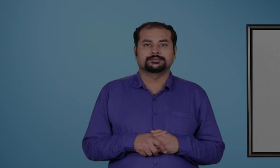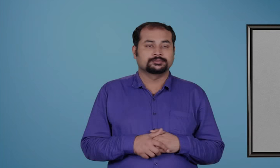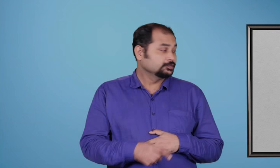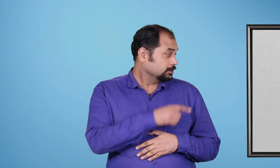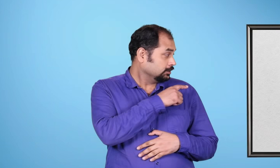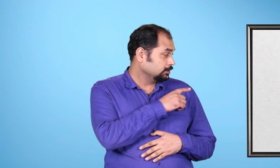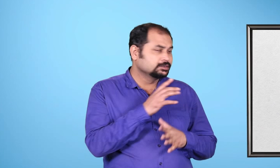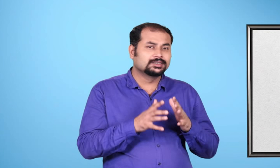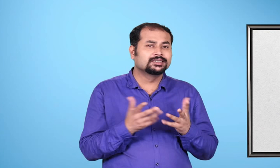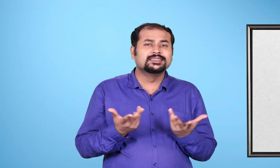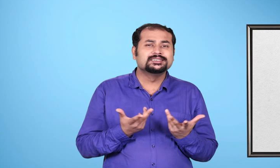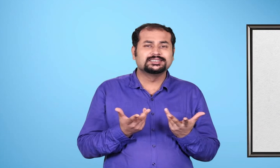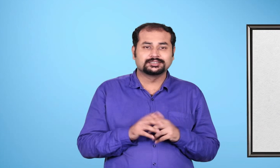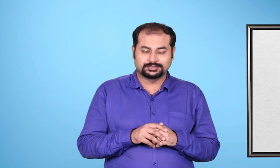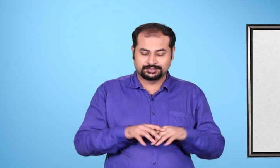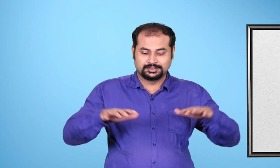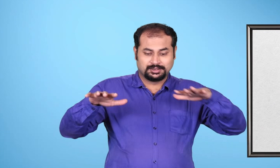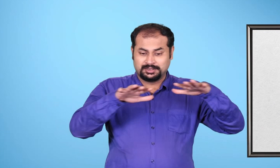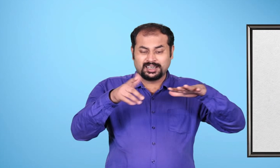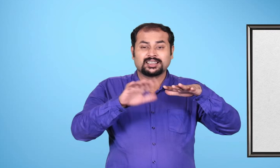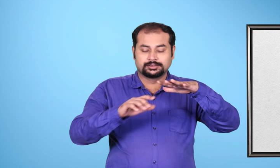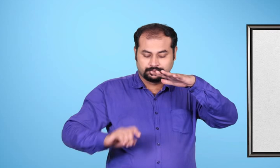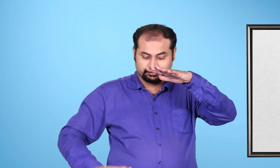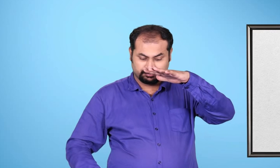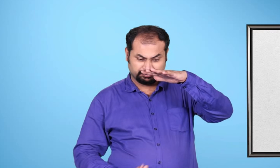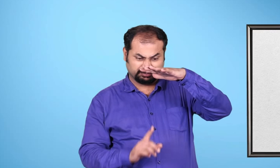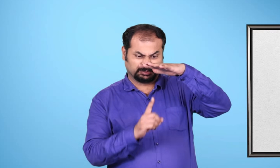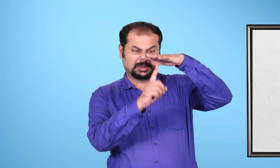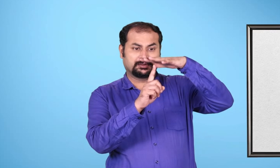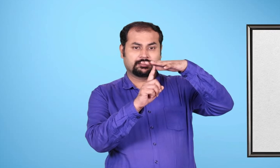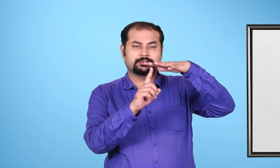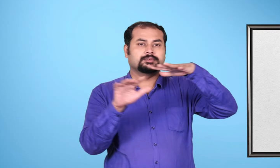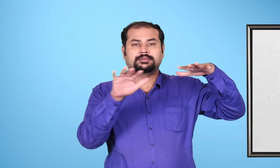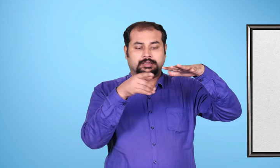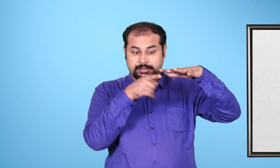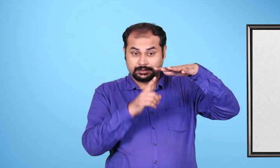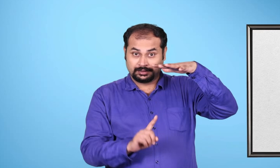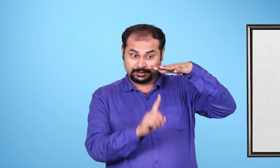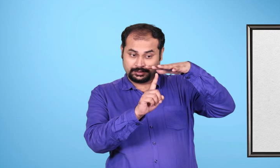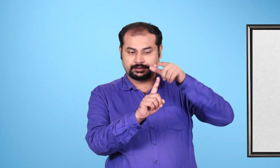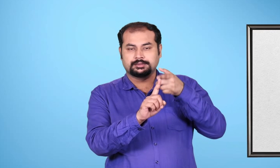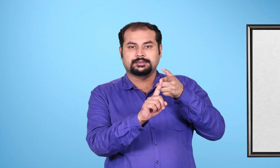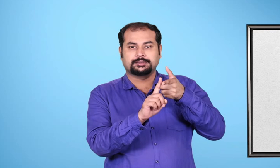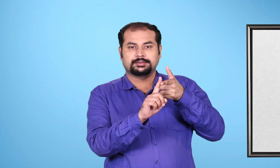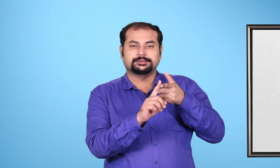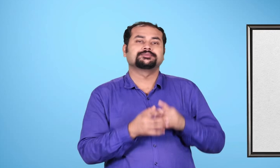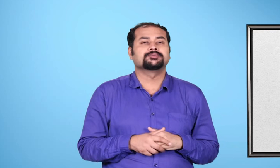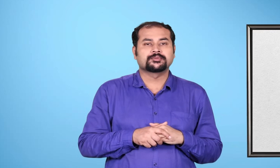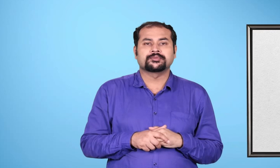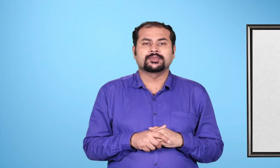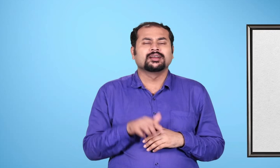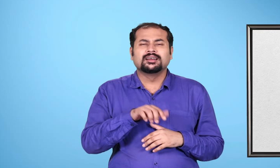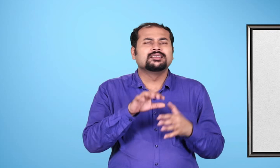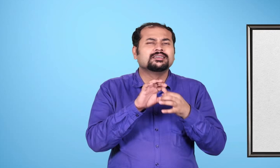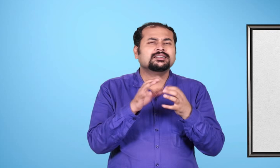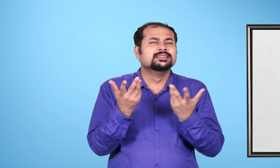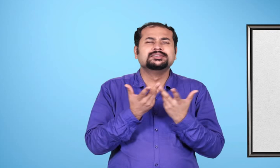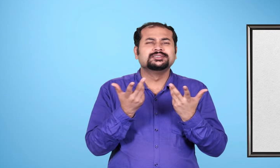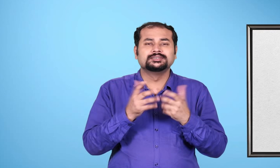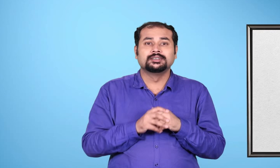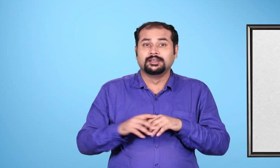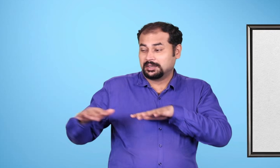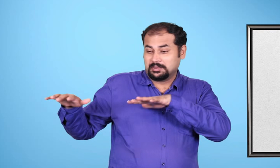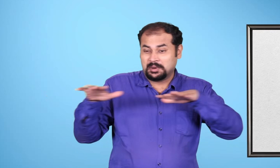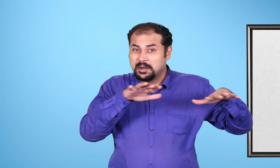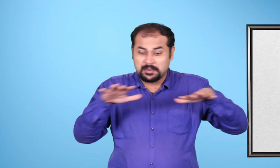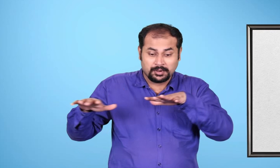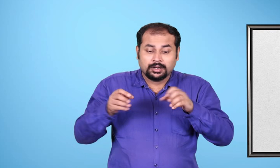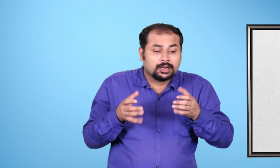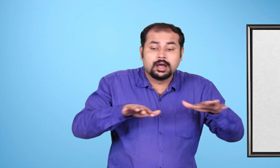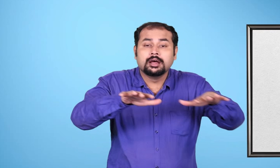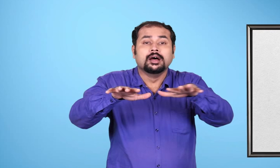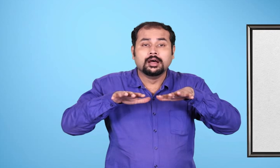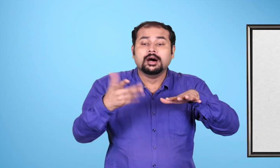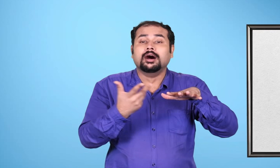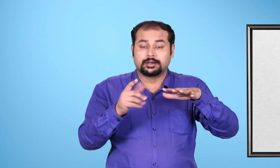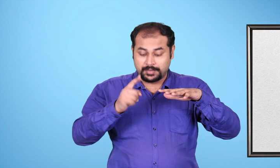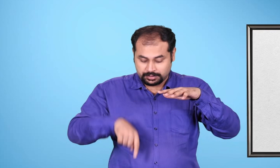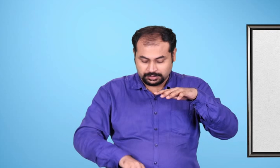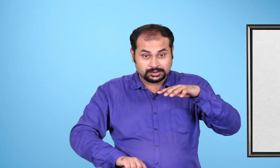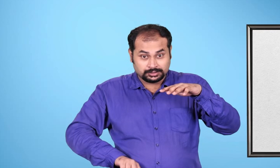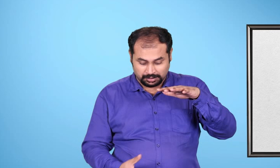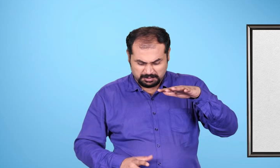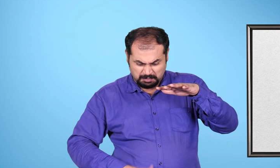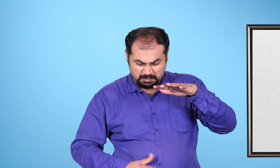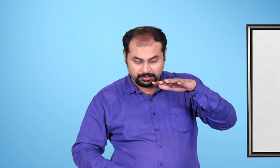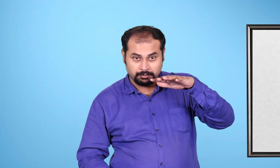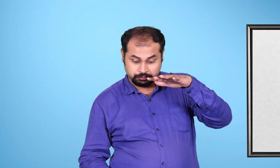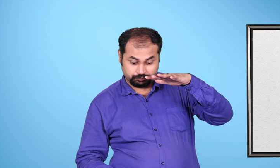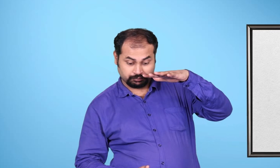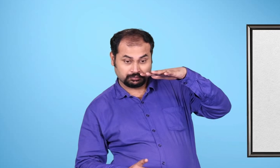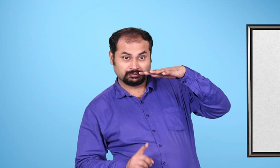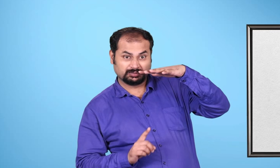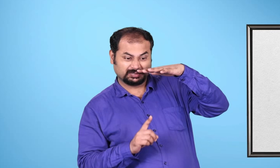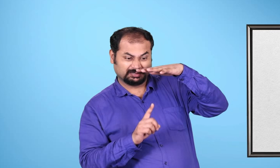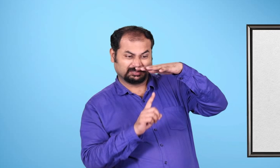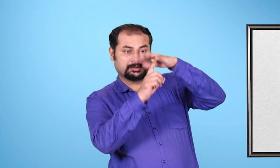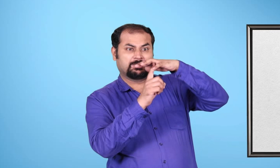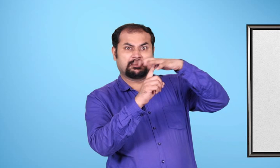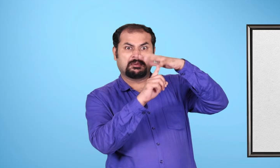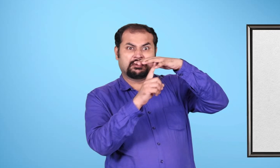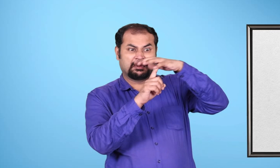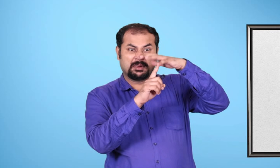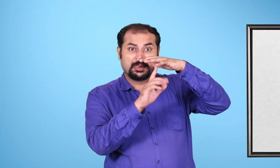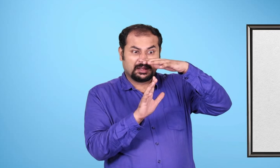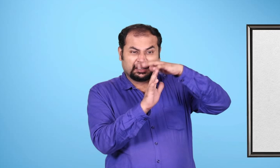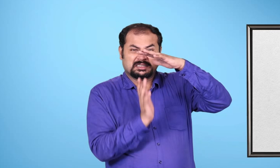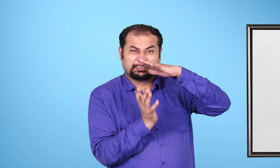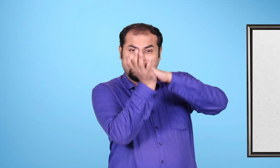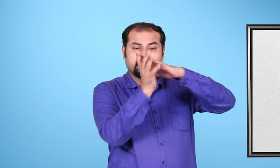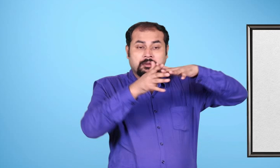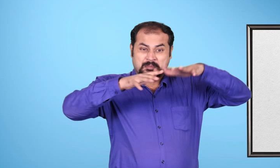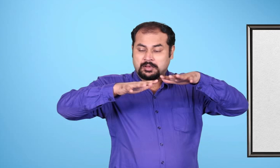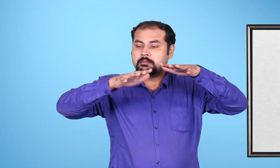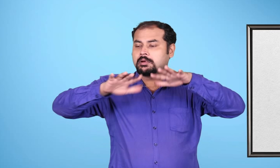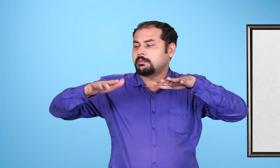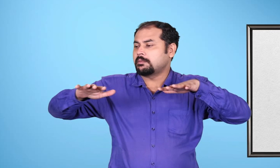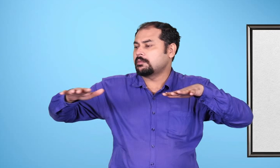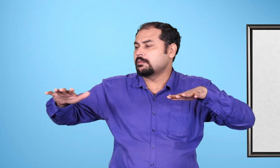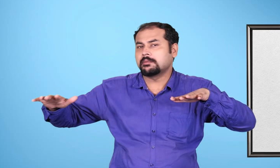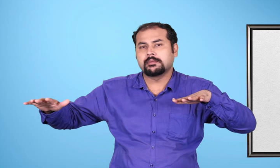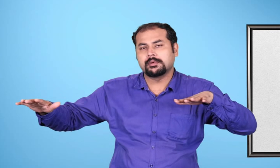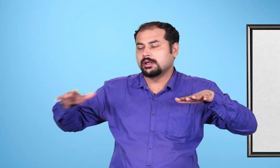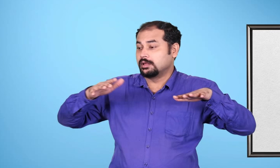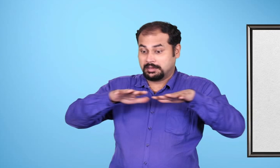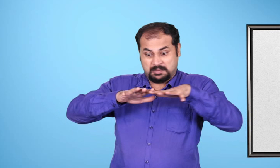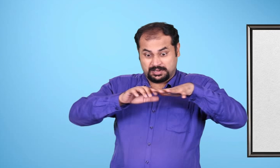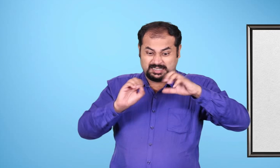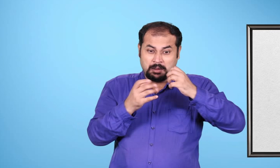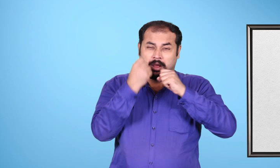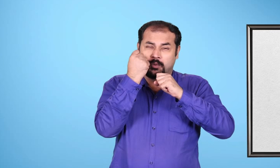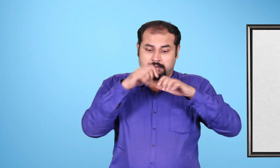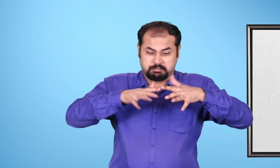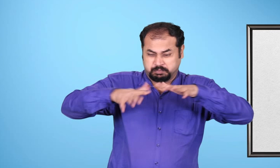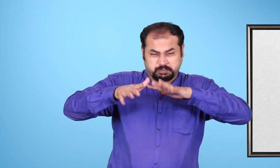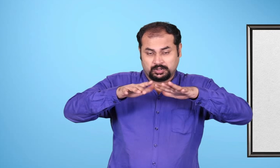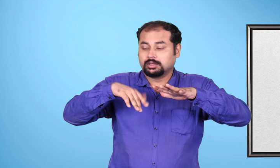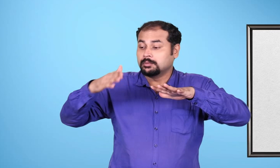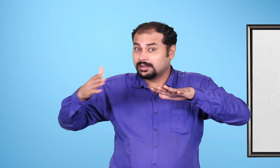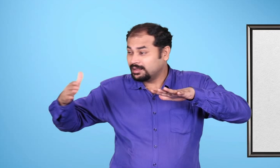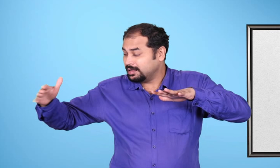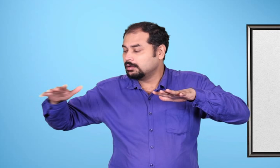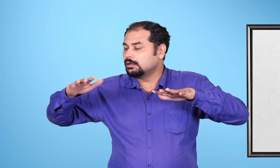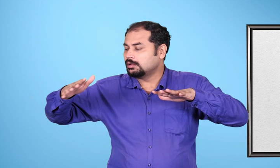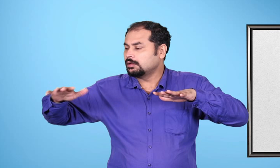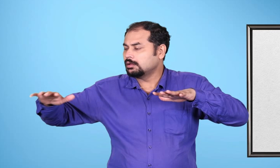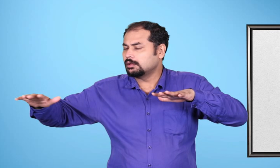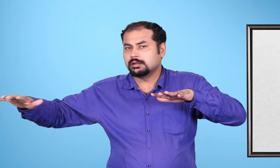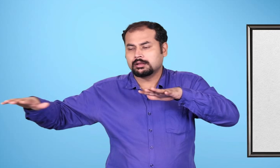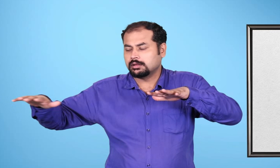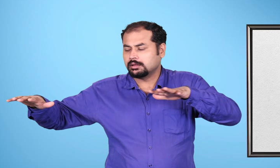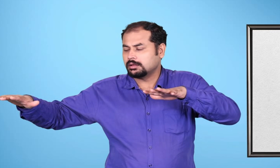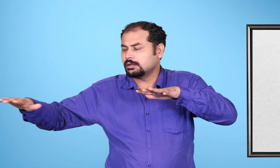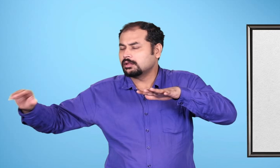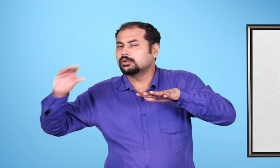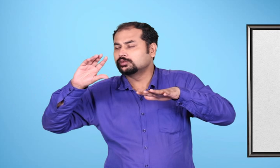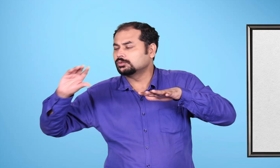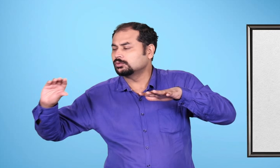This sign means epicentre. Epicentre is the place on the earth’s surface which is directly above the focus of an earthquake. Vibrations travel outwards from the epicentre as waves.